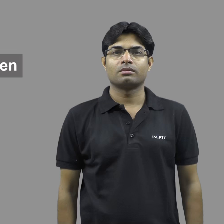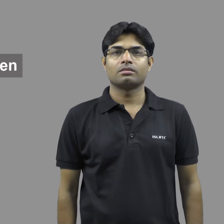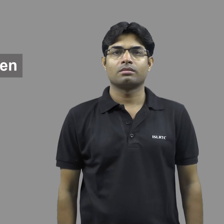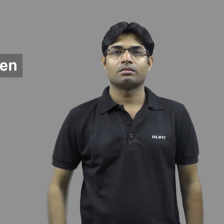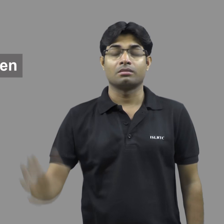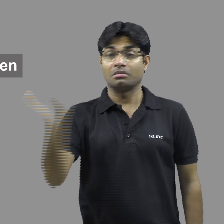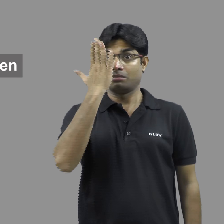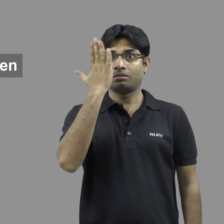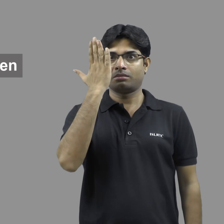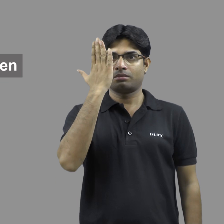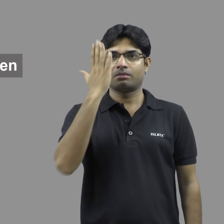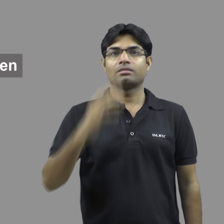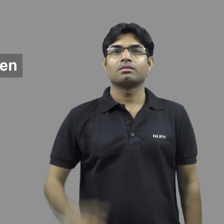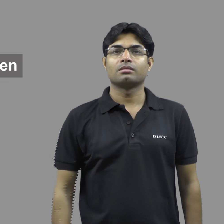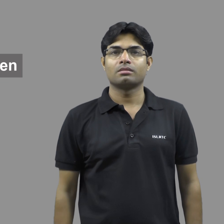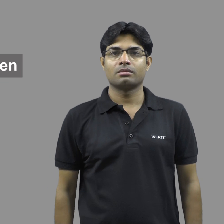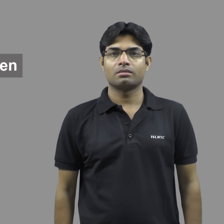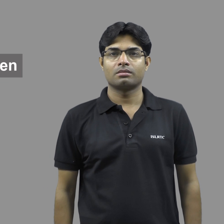Sudden